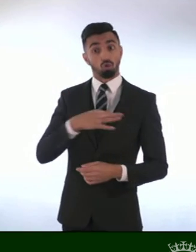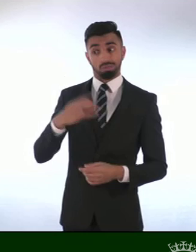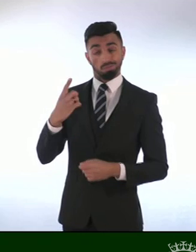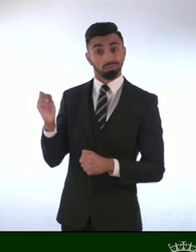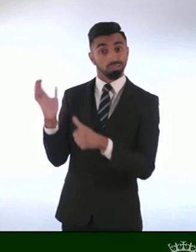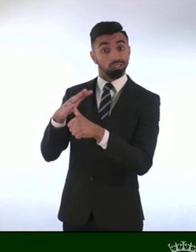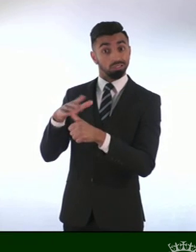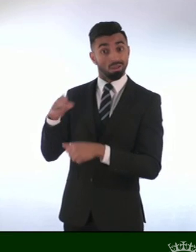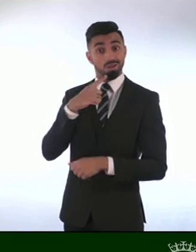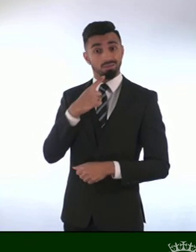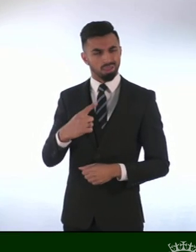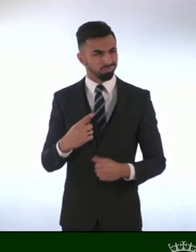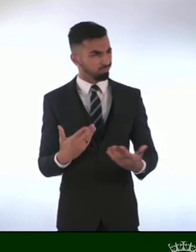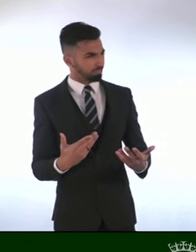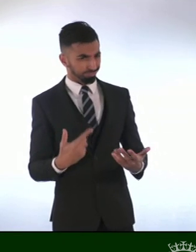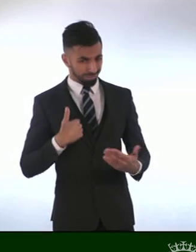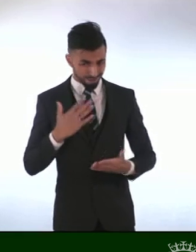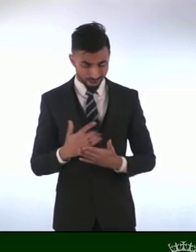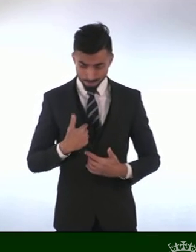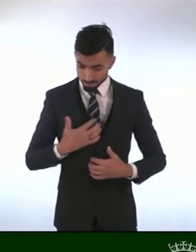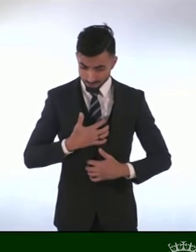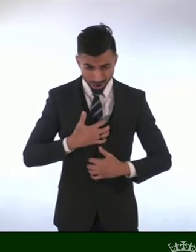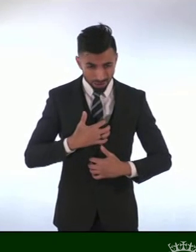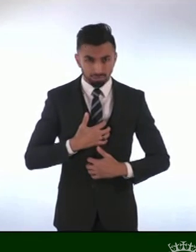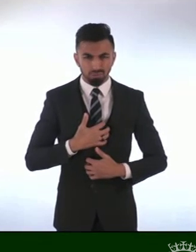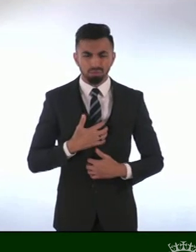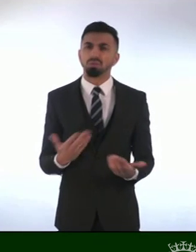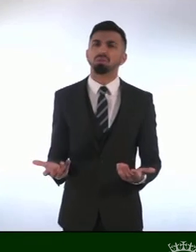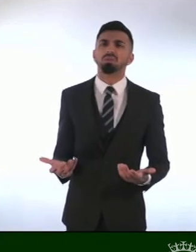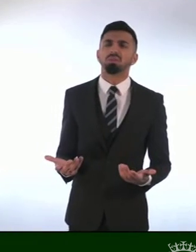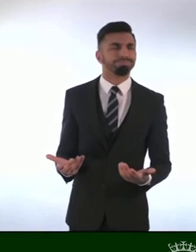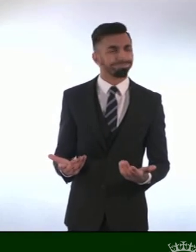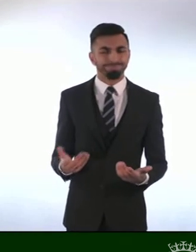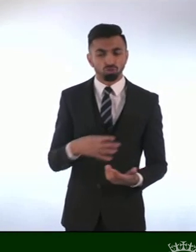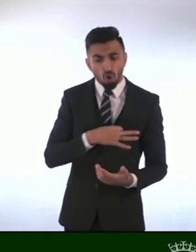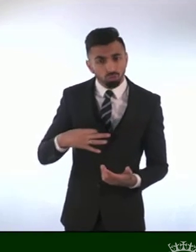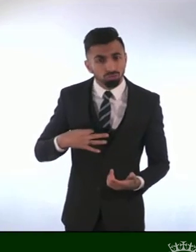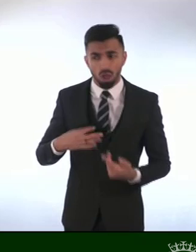This is a doctor saying, “I am scared.” We should not be scaring doctors and nurses.